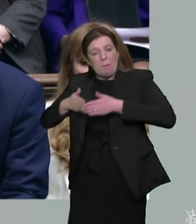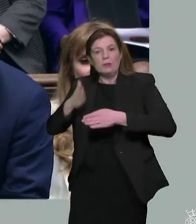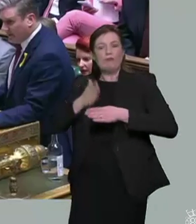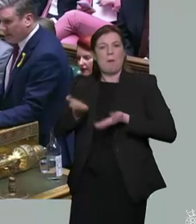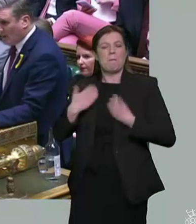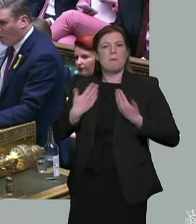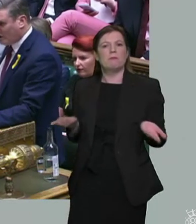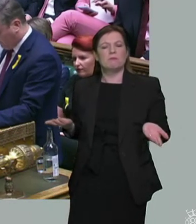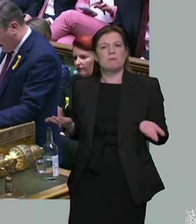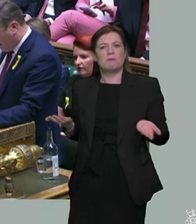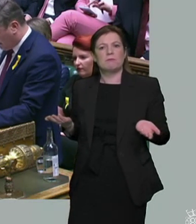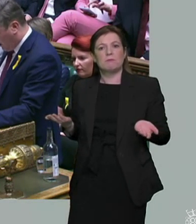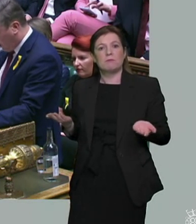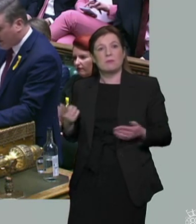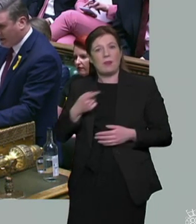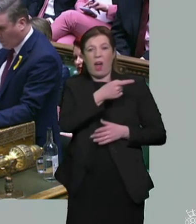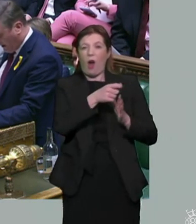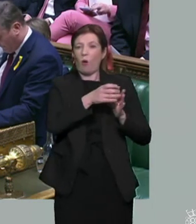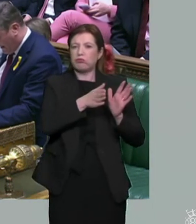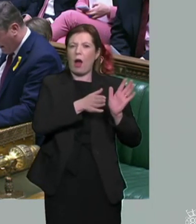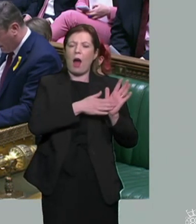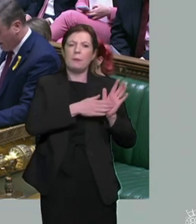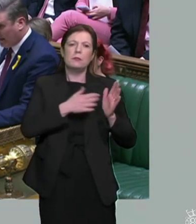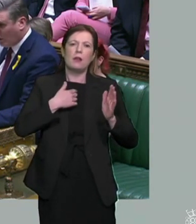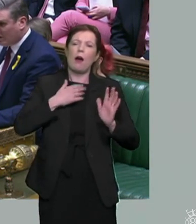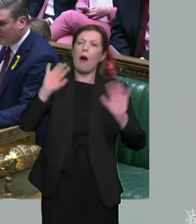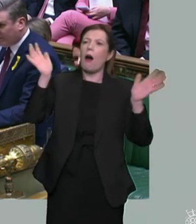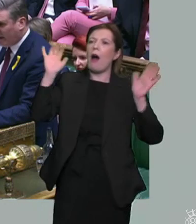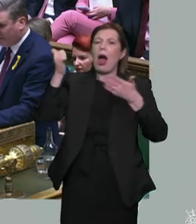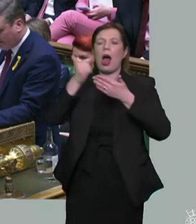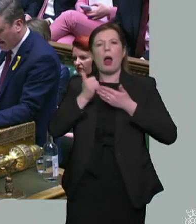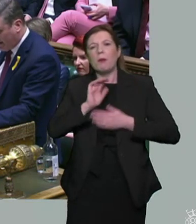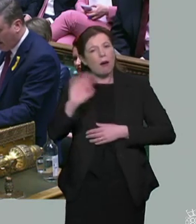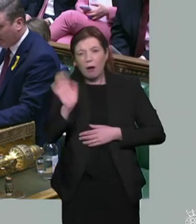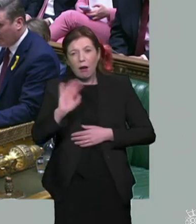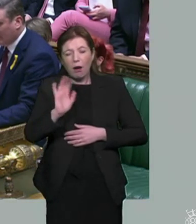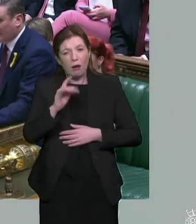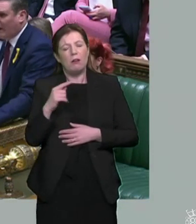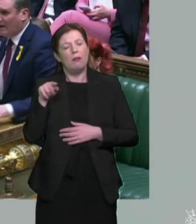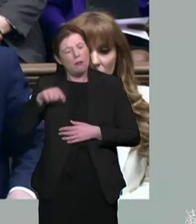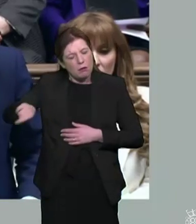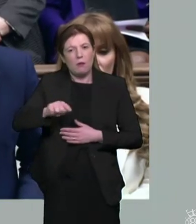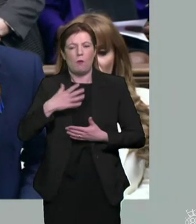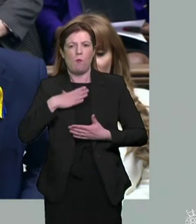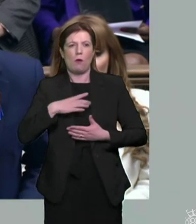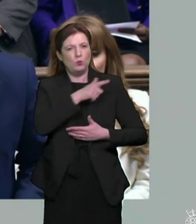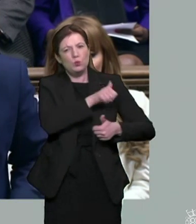They do not want a Prime Minister hoisting the white flag; they want him to fight for their livelihoods.